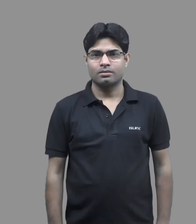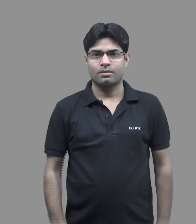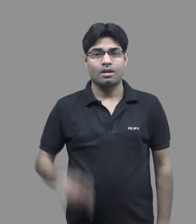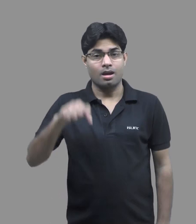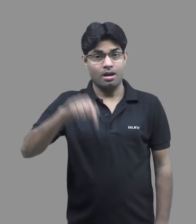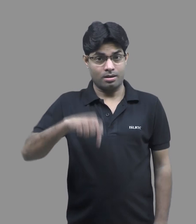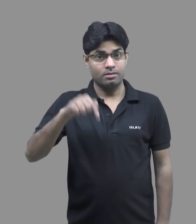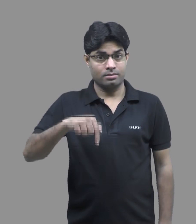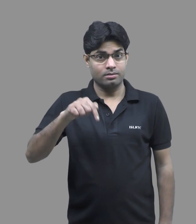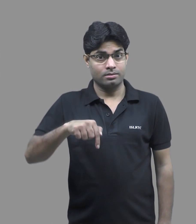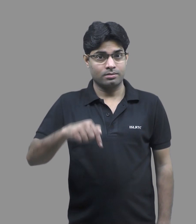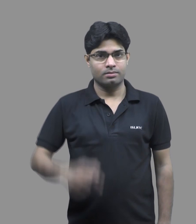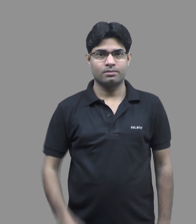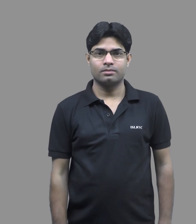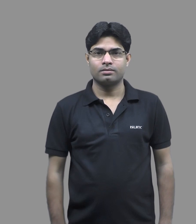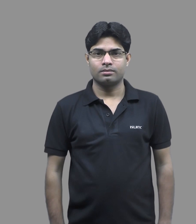Today